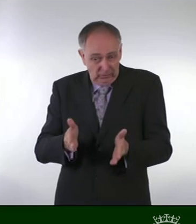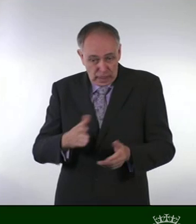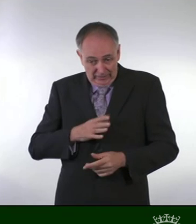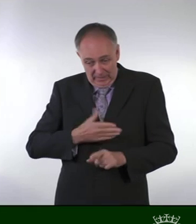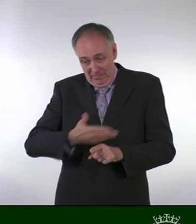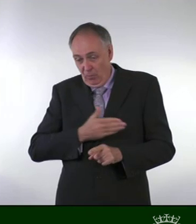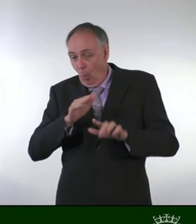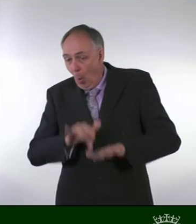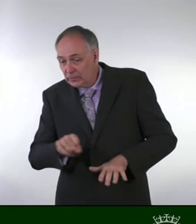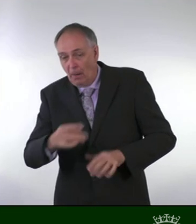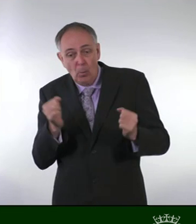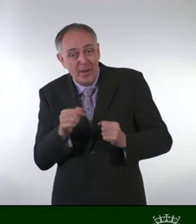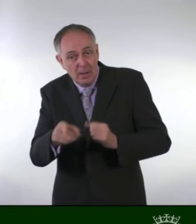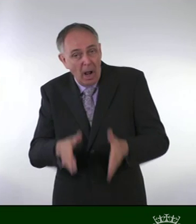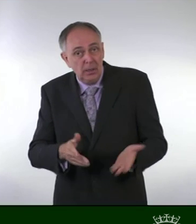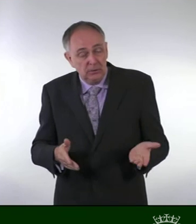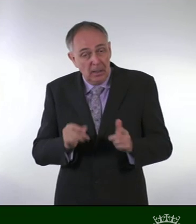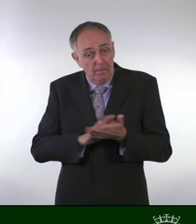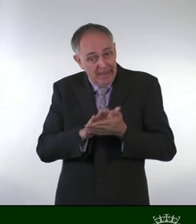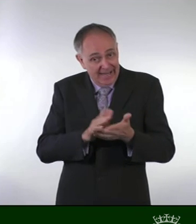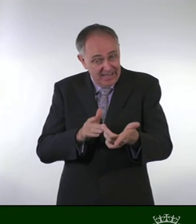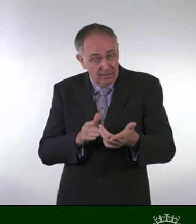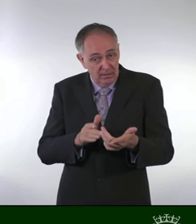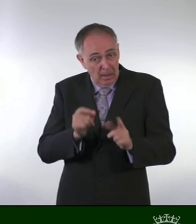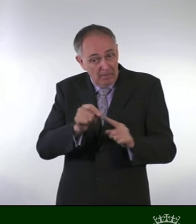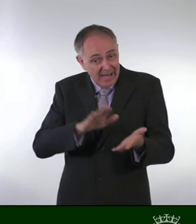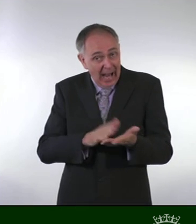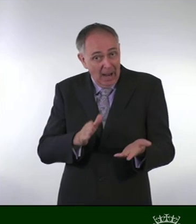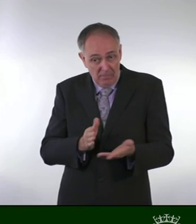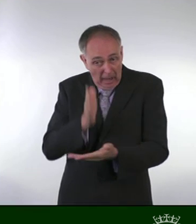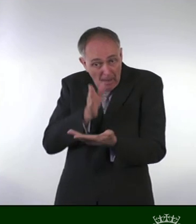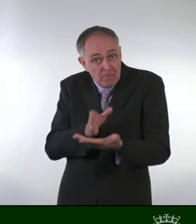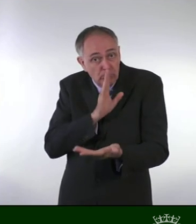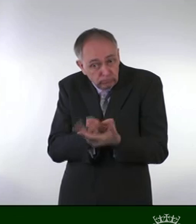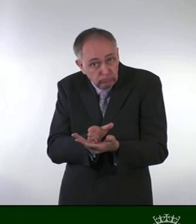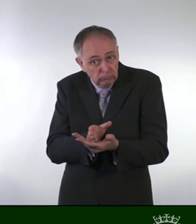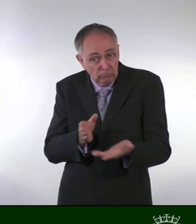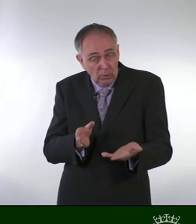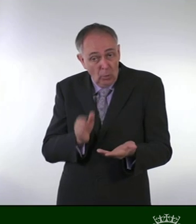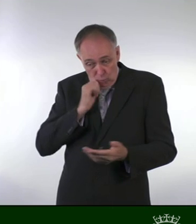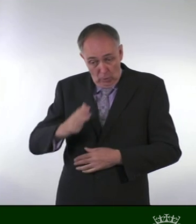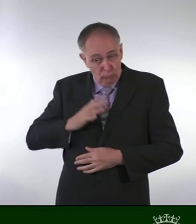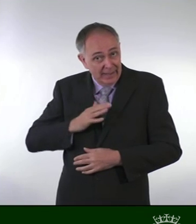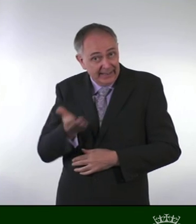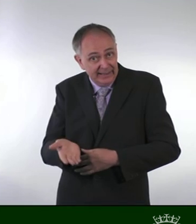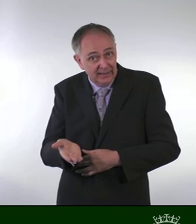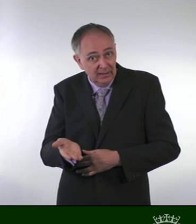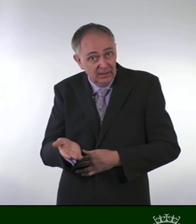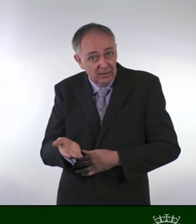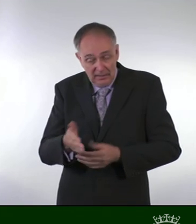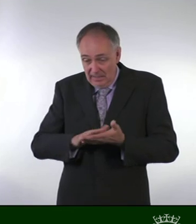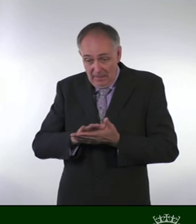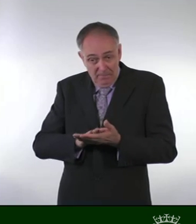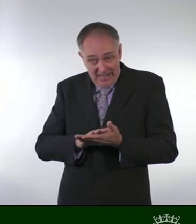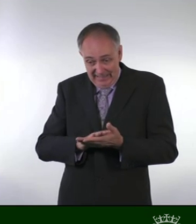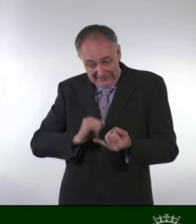What assurance can the Prime Minister give that the system will be fit for both purposes in the timeframe envisaged in the report—i.e., by this September?